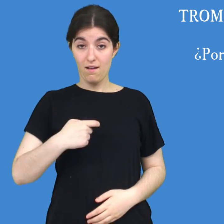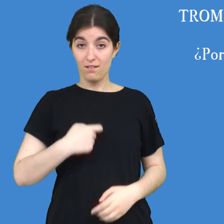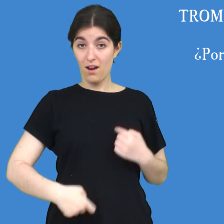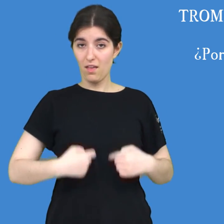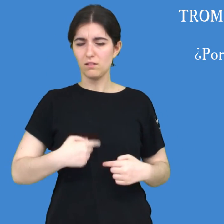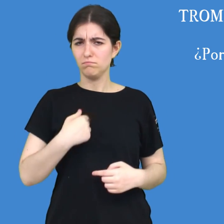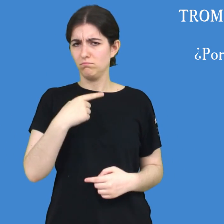circulación